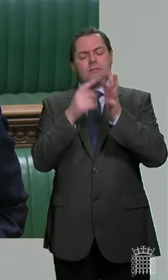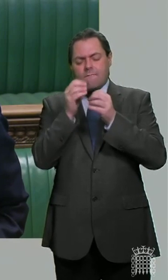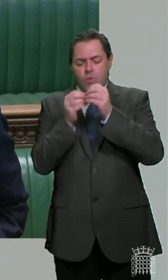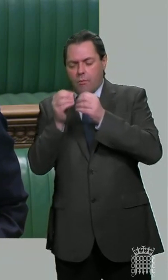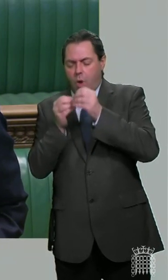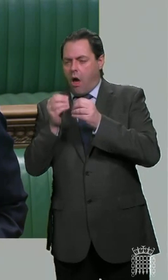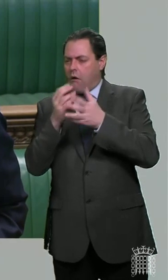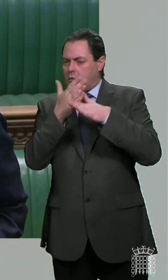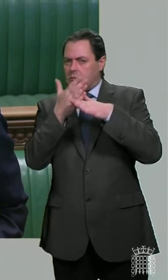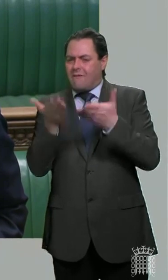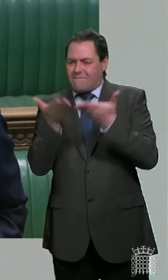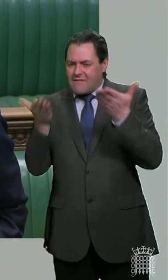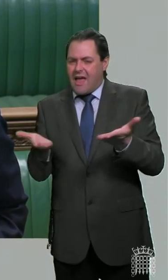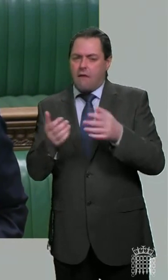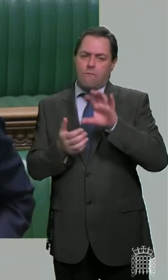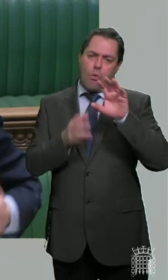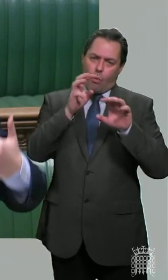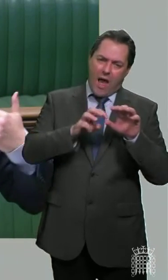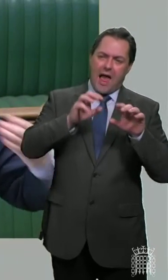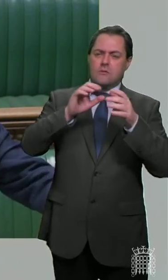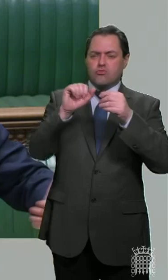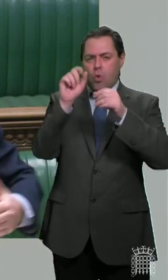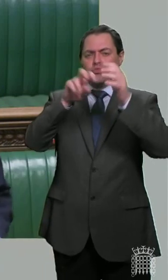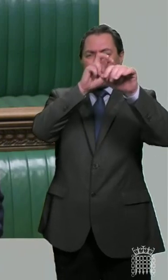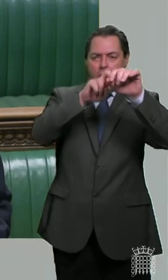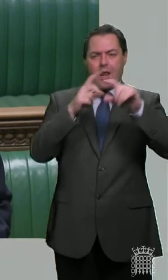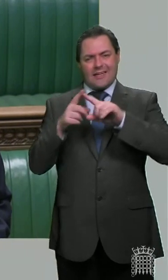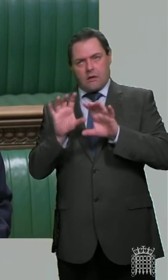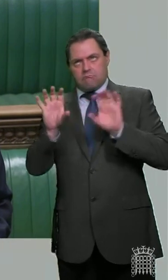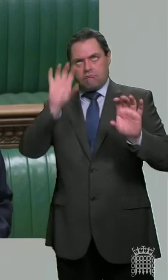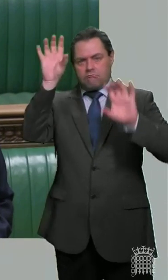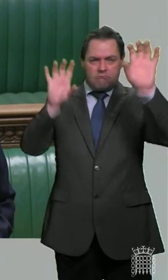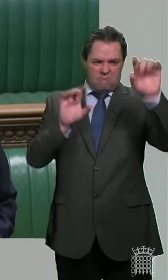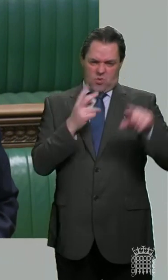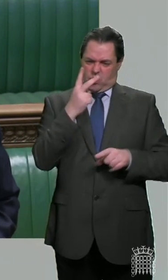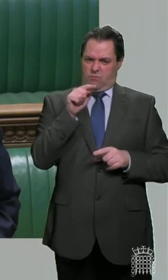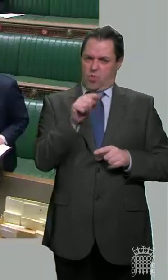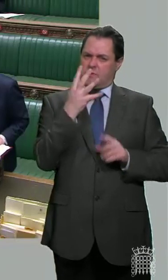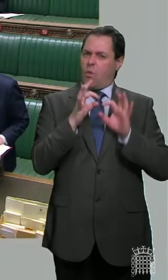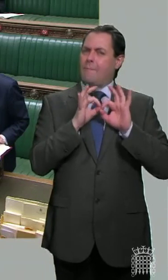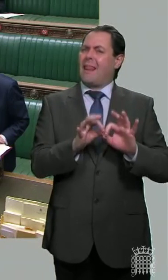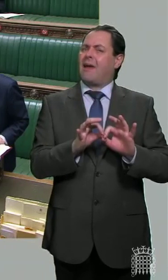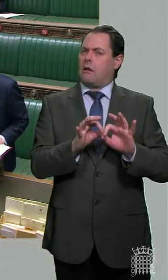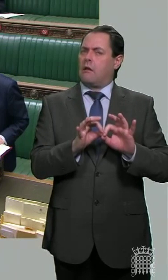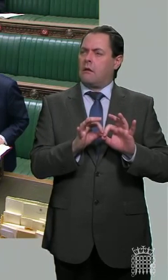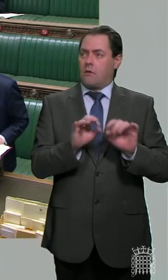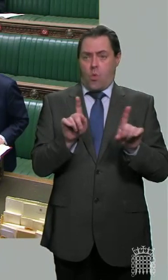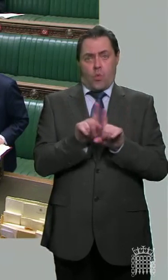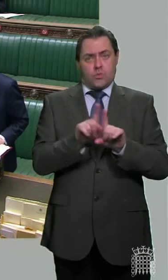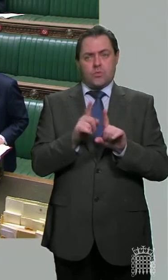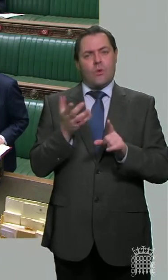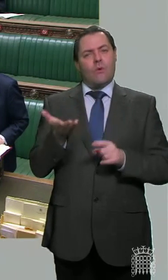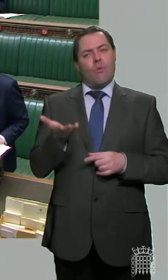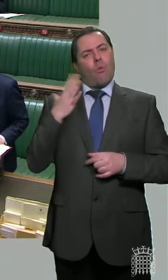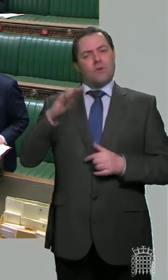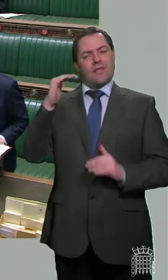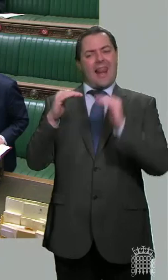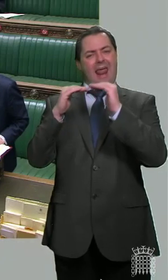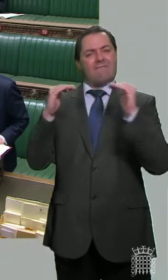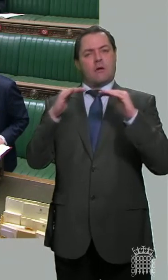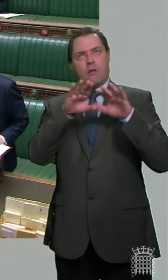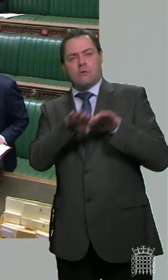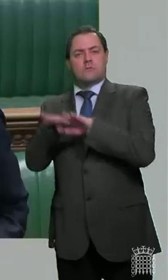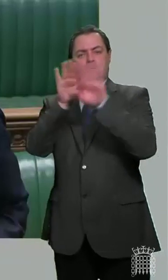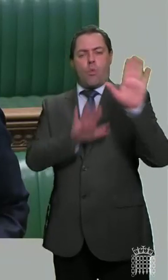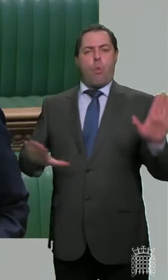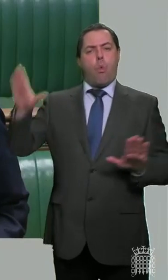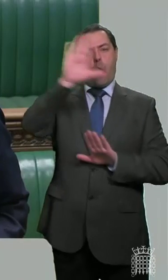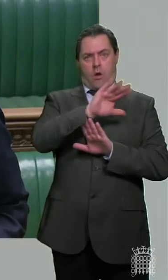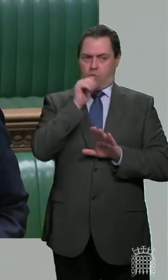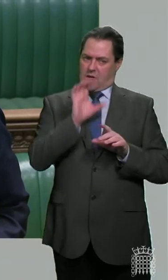I think through Barnett alone it is £2.4 billion, and there is now more coming through the levelling-up fund and other means.